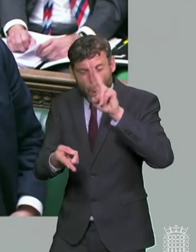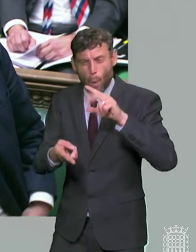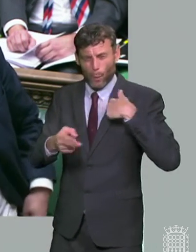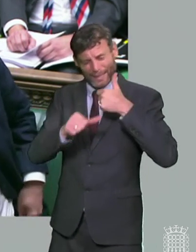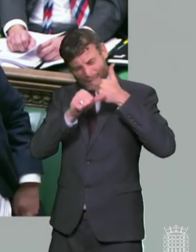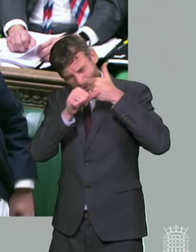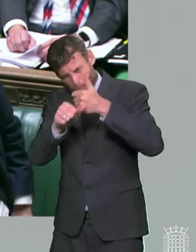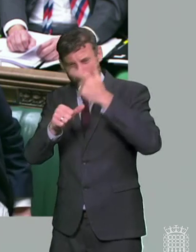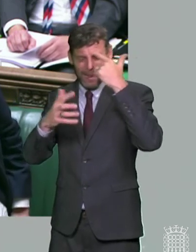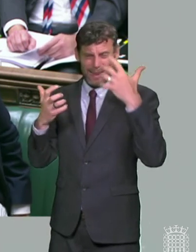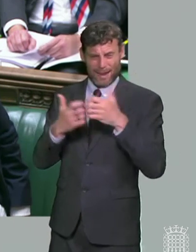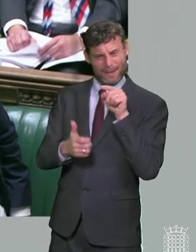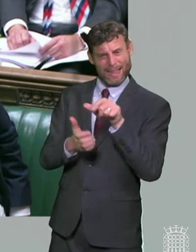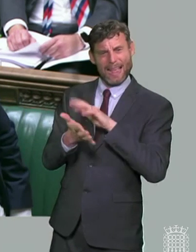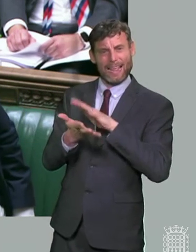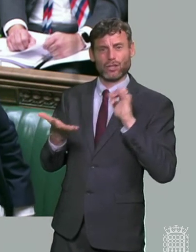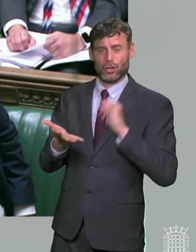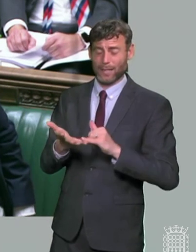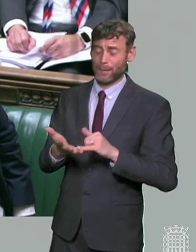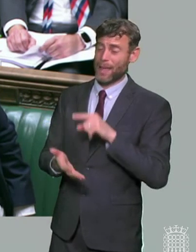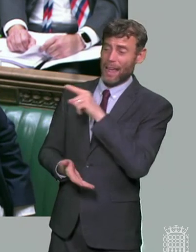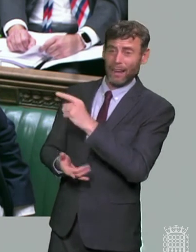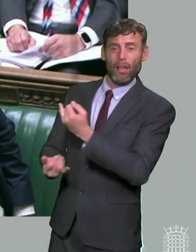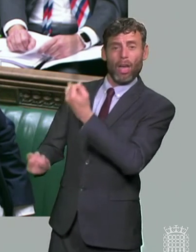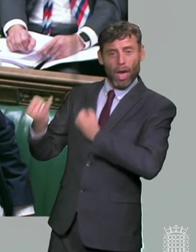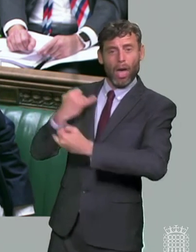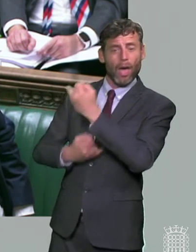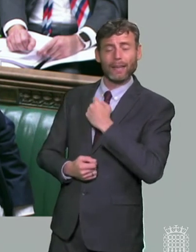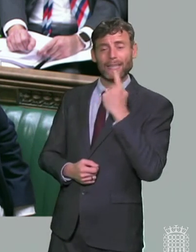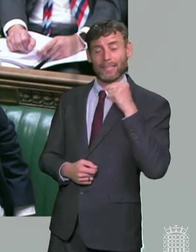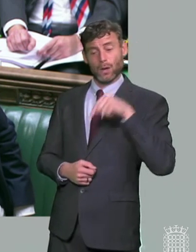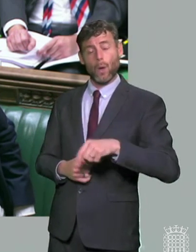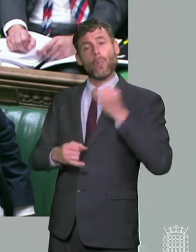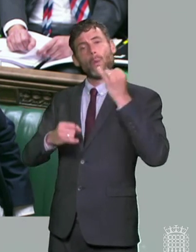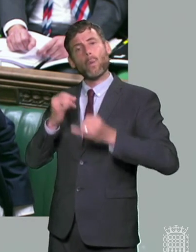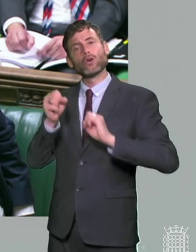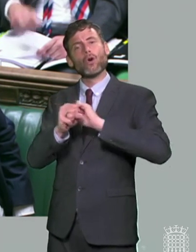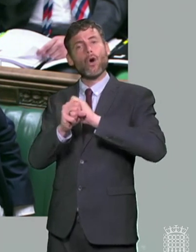By the way, he continually came to this House—I will just remind him of this—and said that we had the worst covid record in Europe.